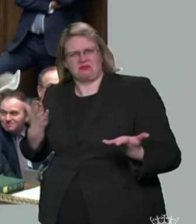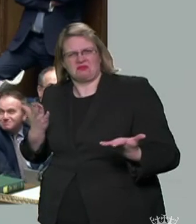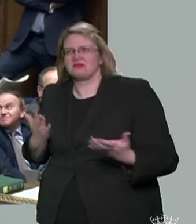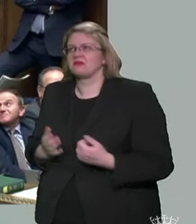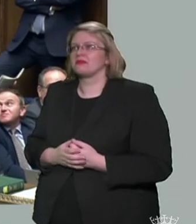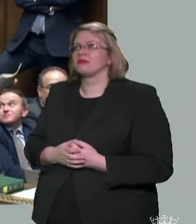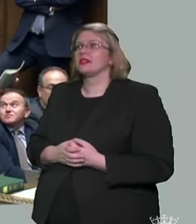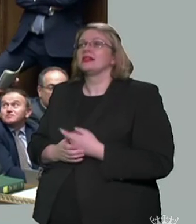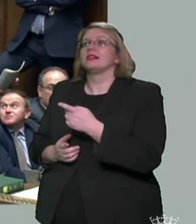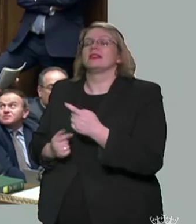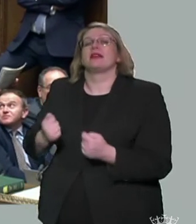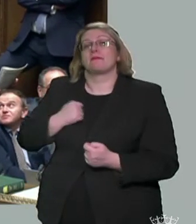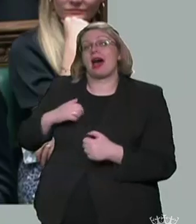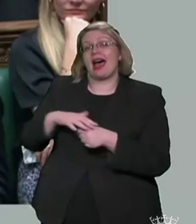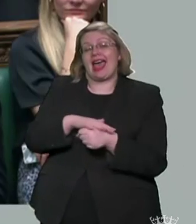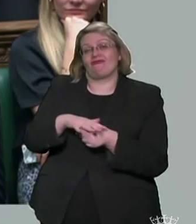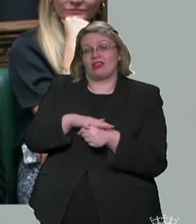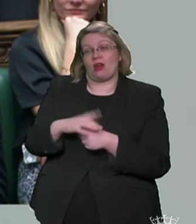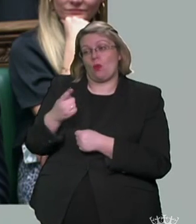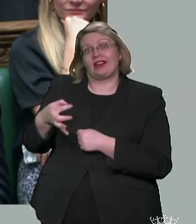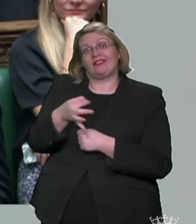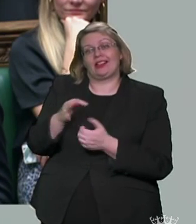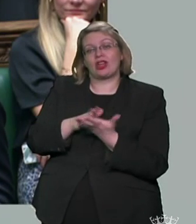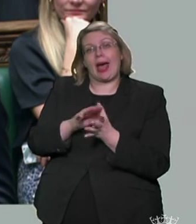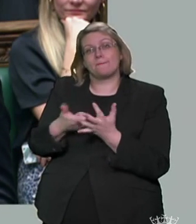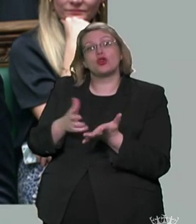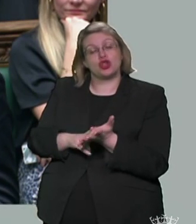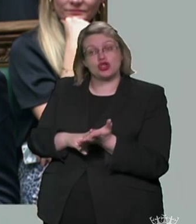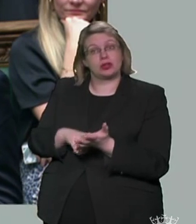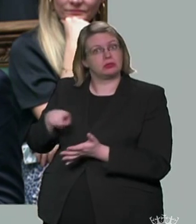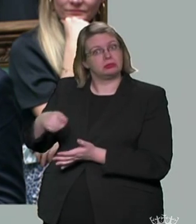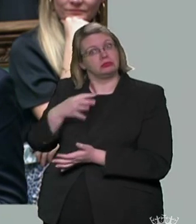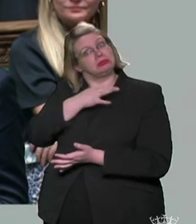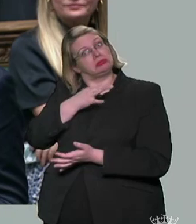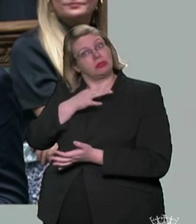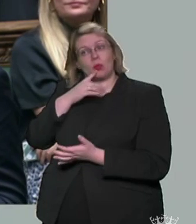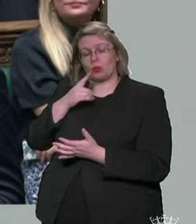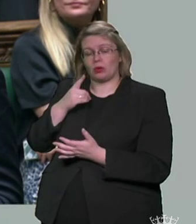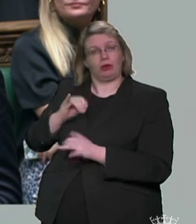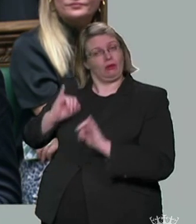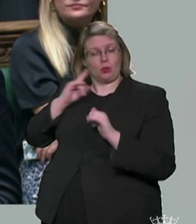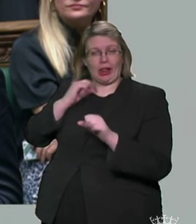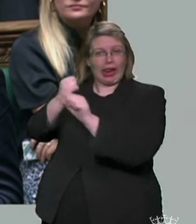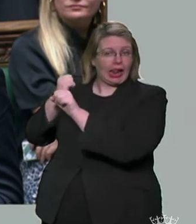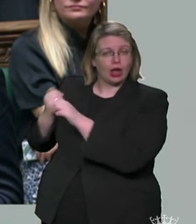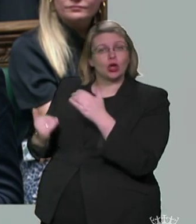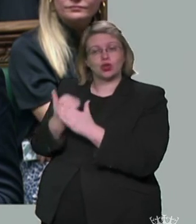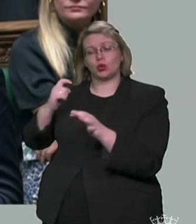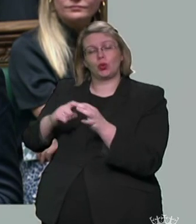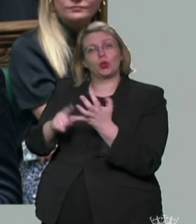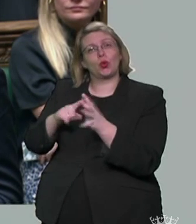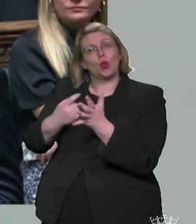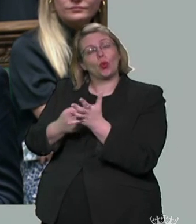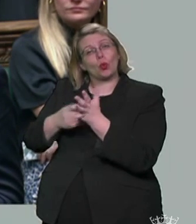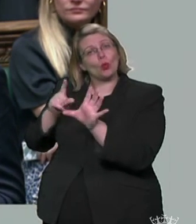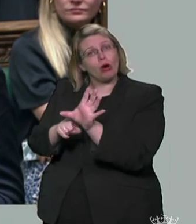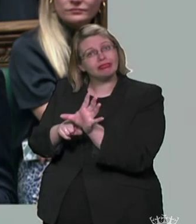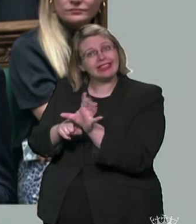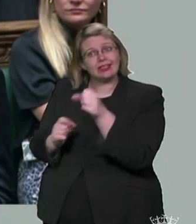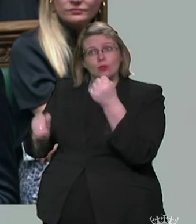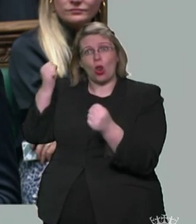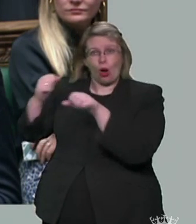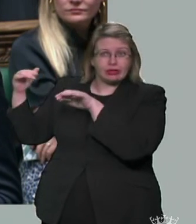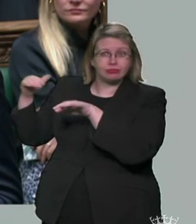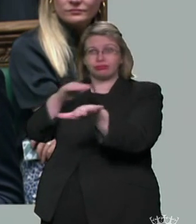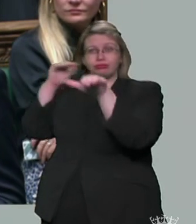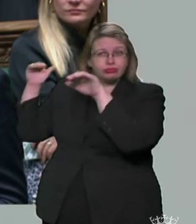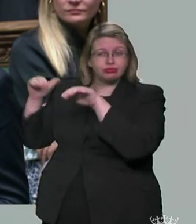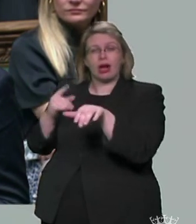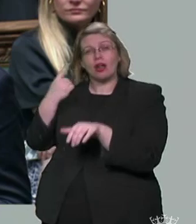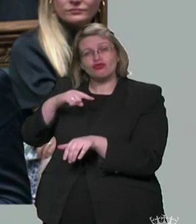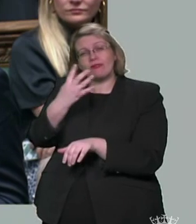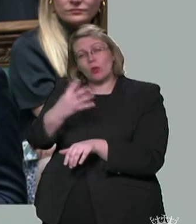Residents in the village of Hamble in my constituency are currently facing the prospect of a quarry being given planning permission, with 144 lorries per day in that congested area and one-road access.